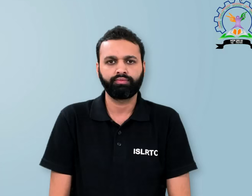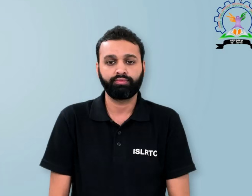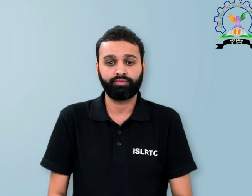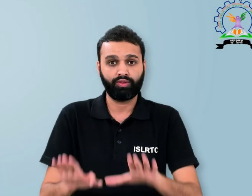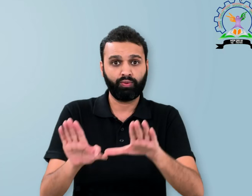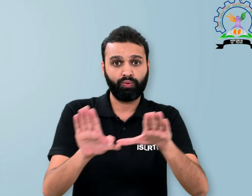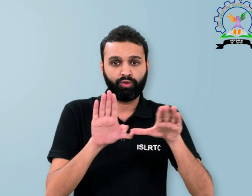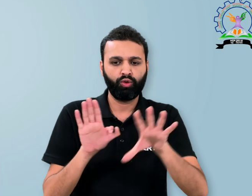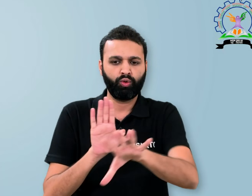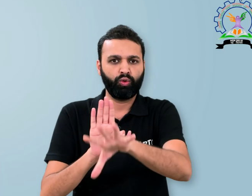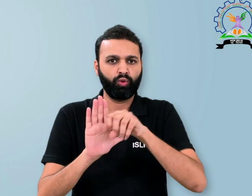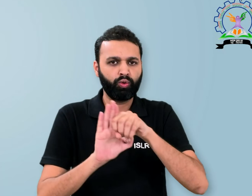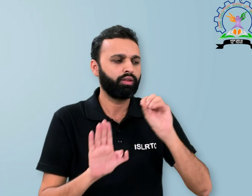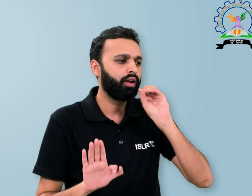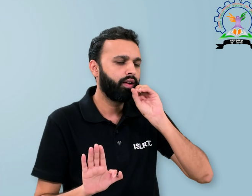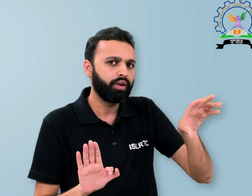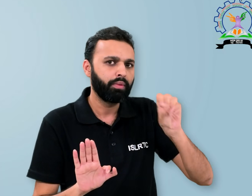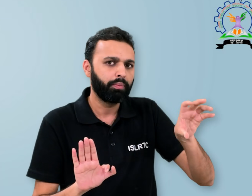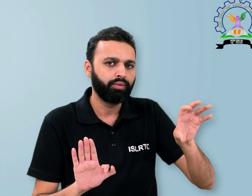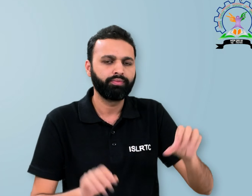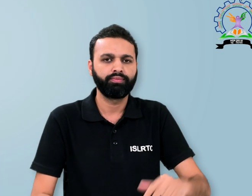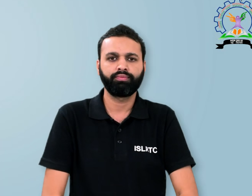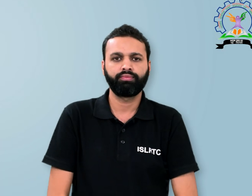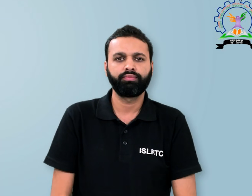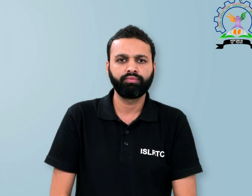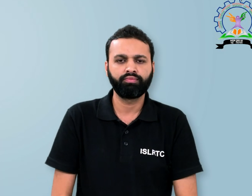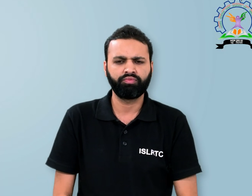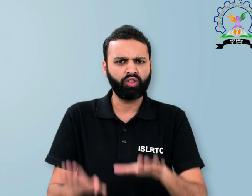Remote Sensing